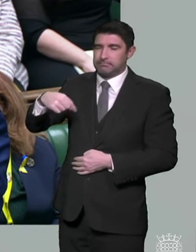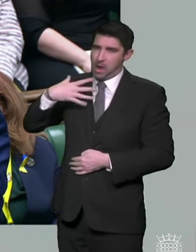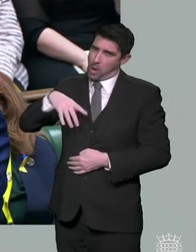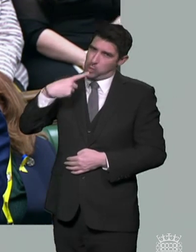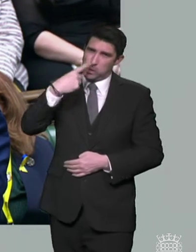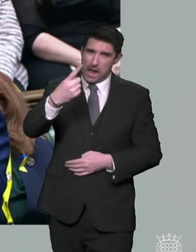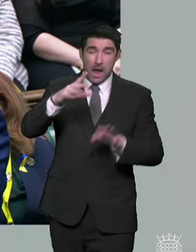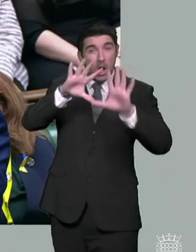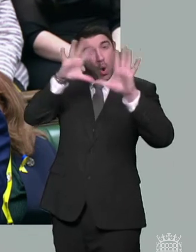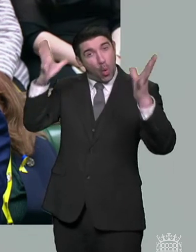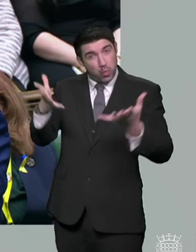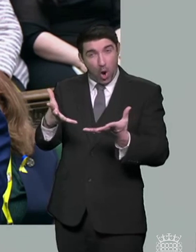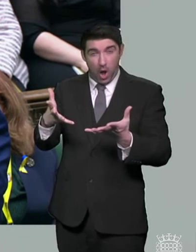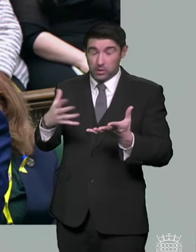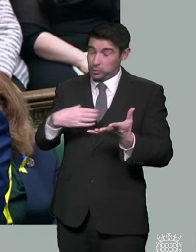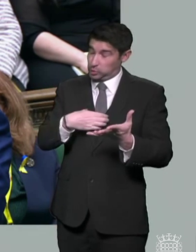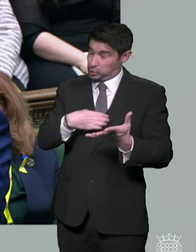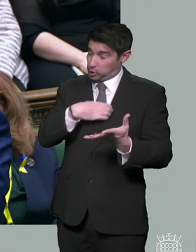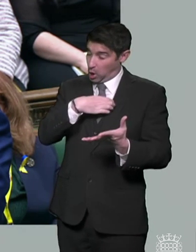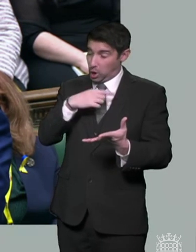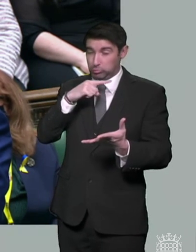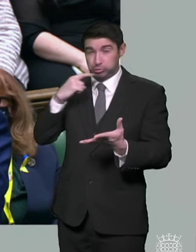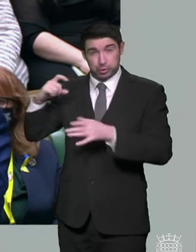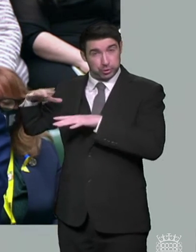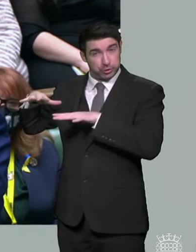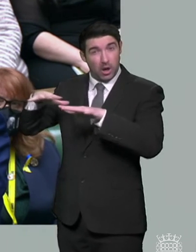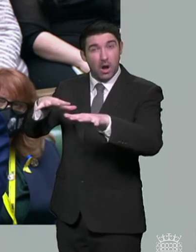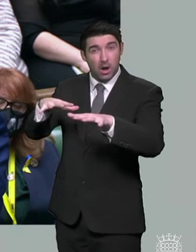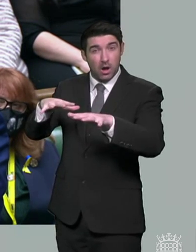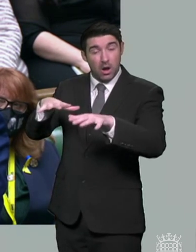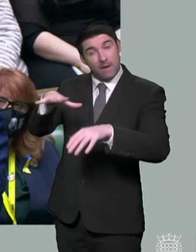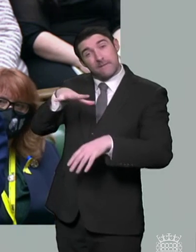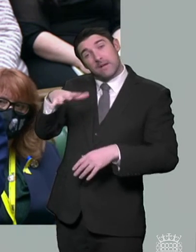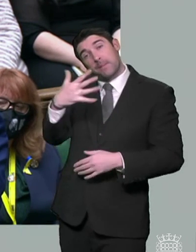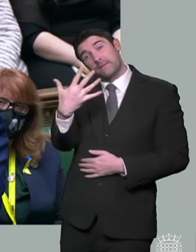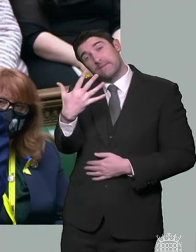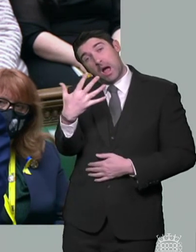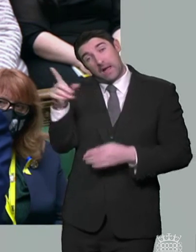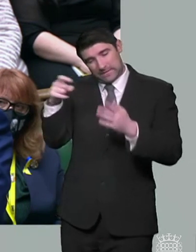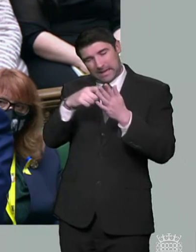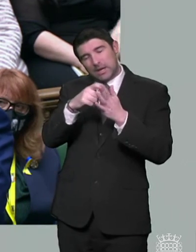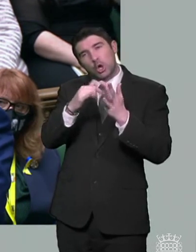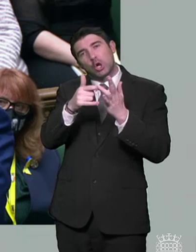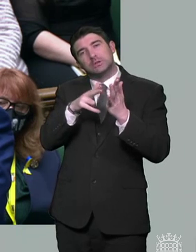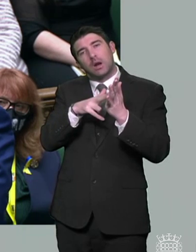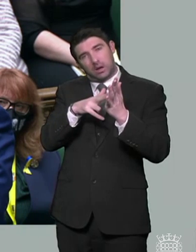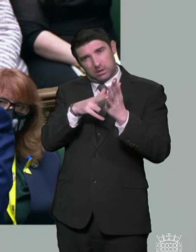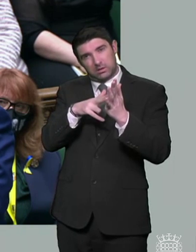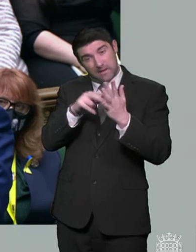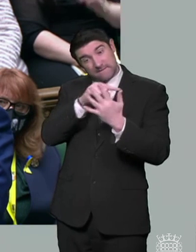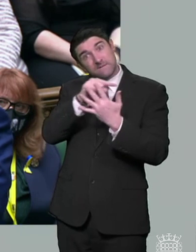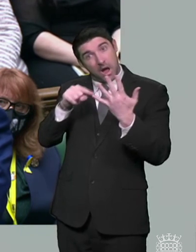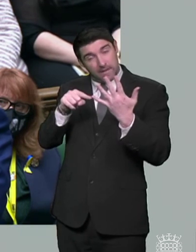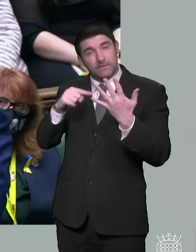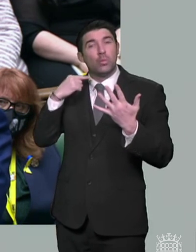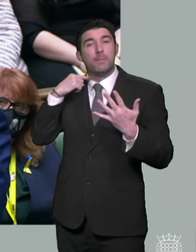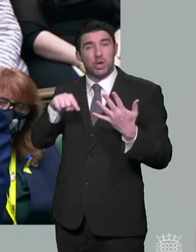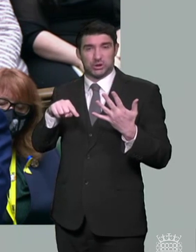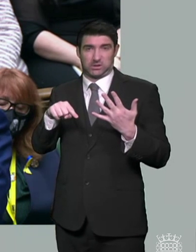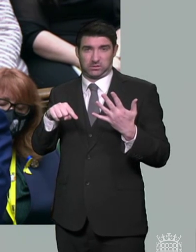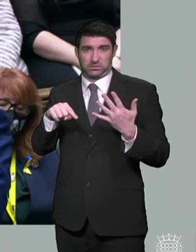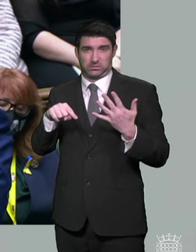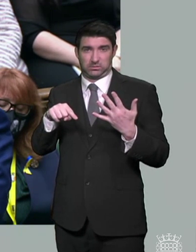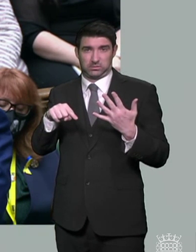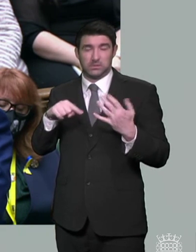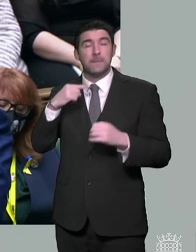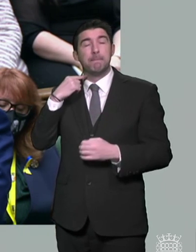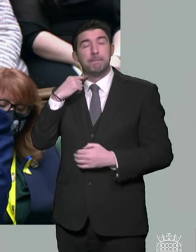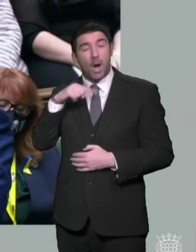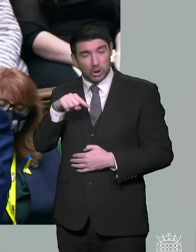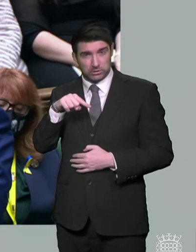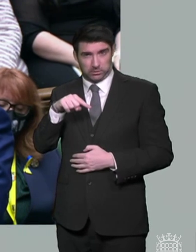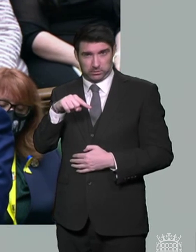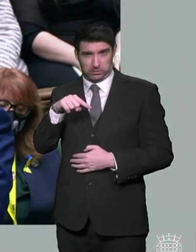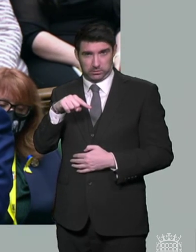In Kherson, a family of five—a mother, her parents, her six-year-old daughter and her baby son—were murdered in cold blood by Russian troops.